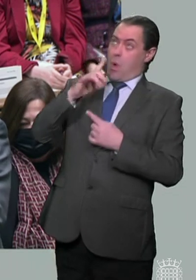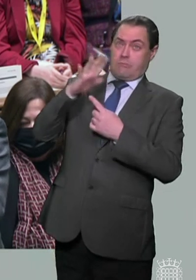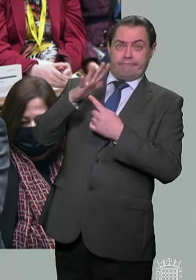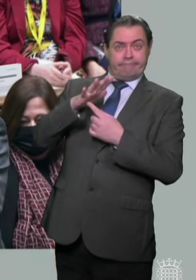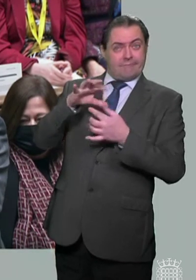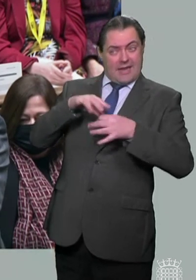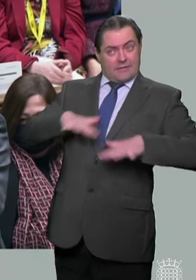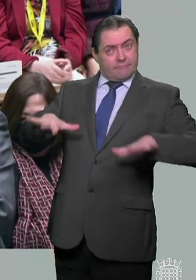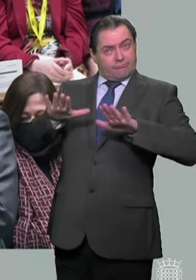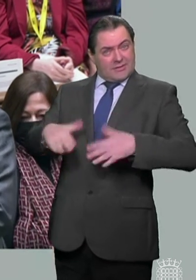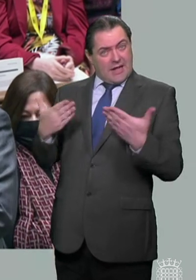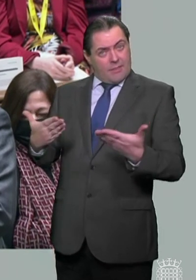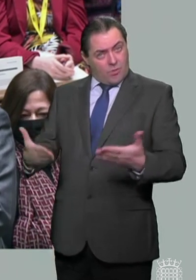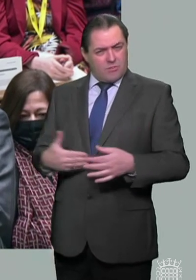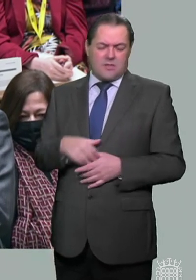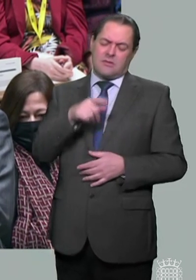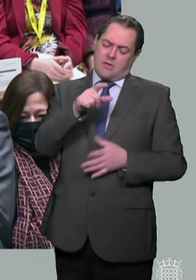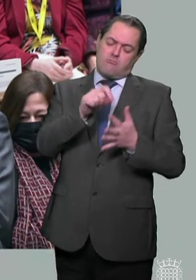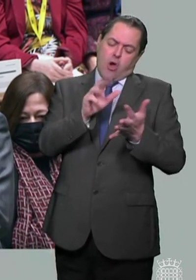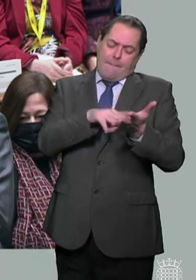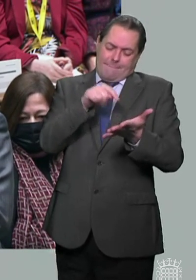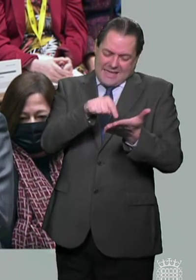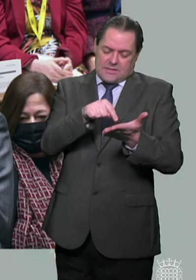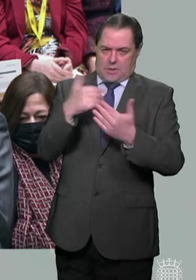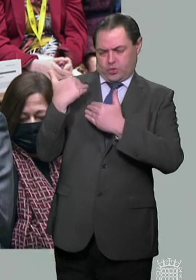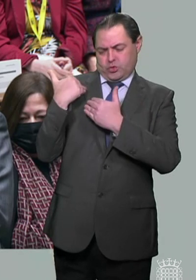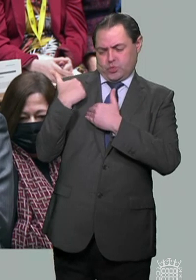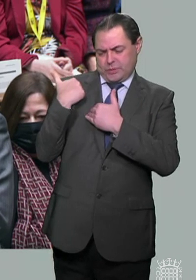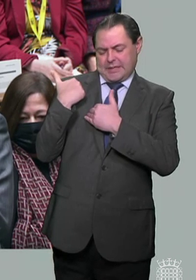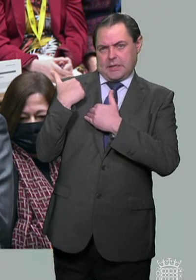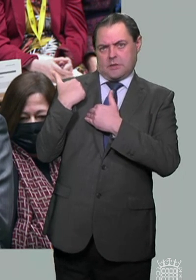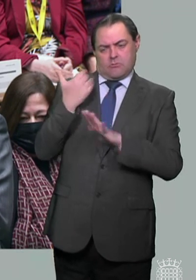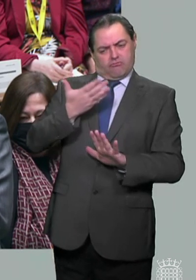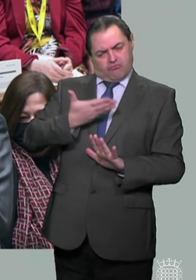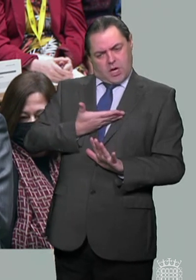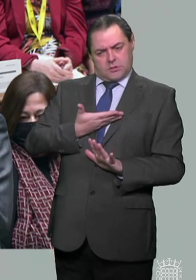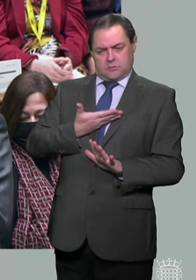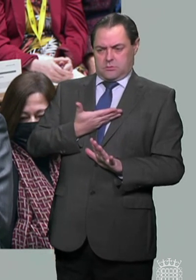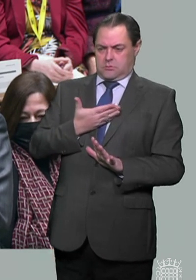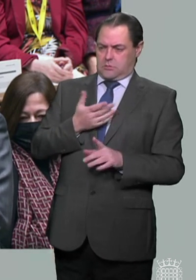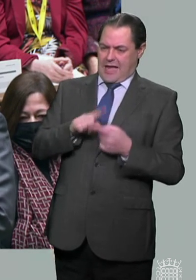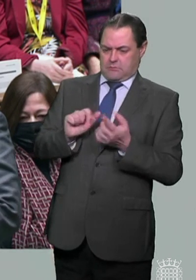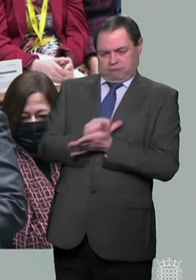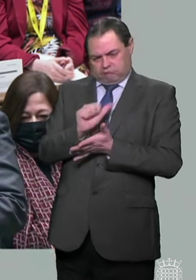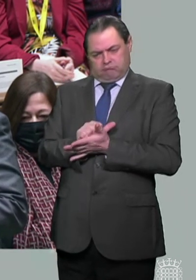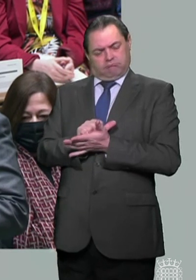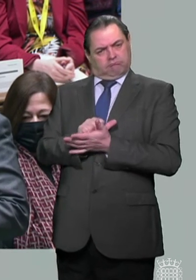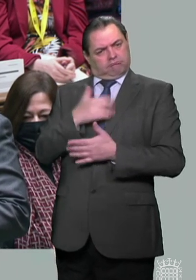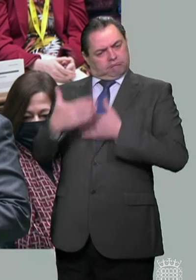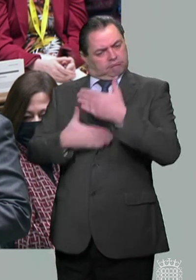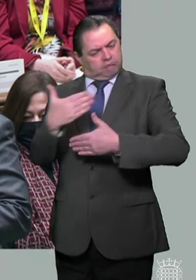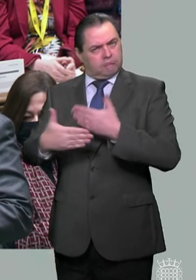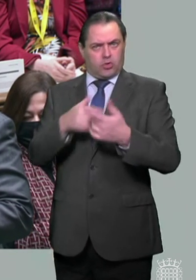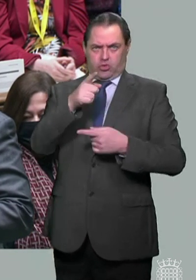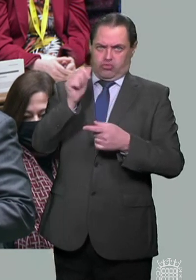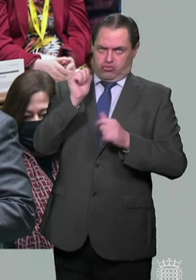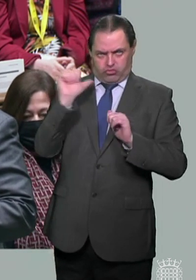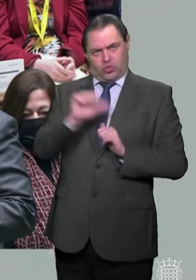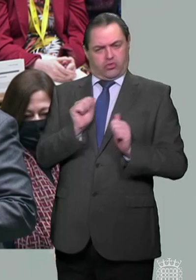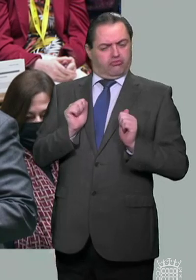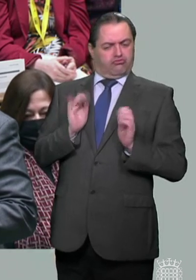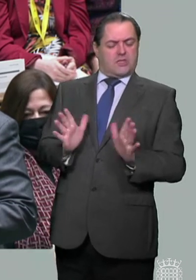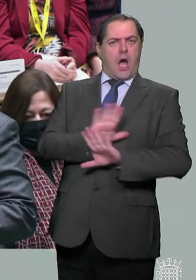The Prime Minister has a duty: the only right and moral choice left to him is his resignation.